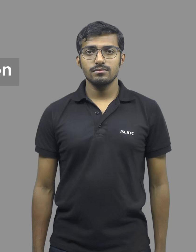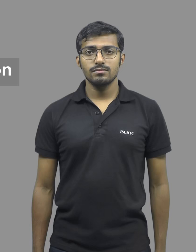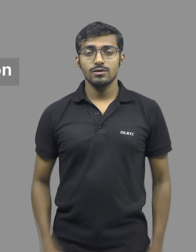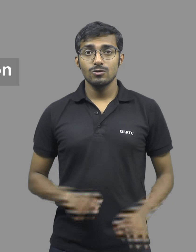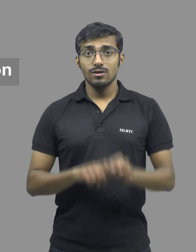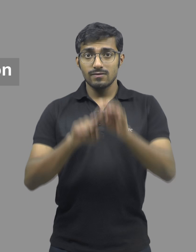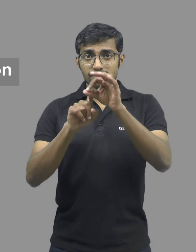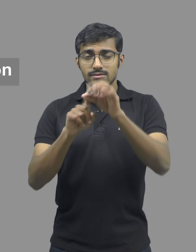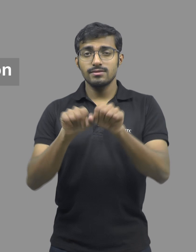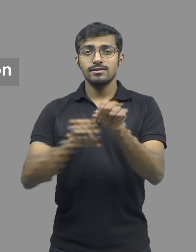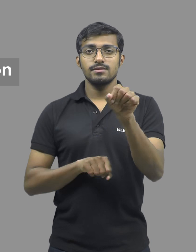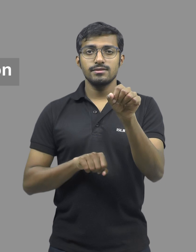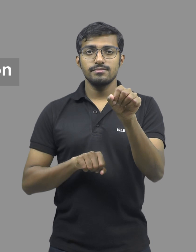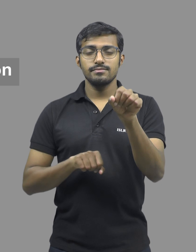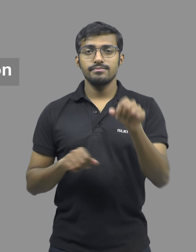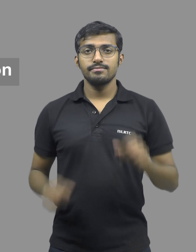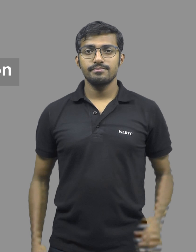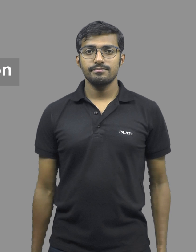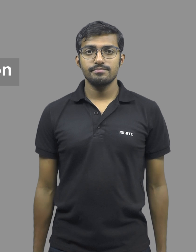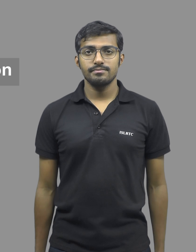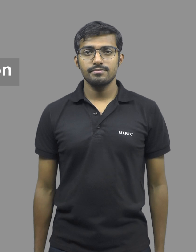Qualification